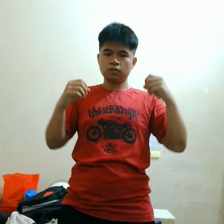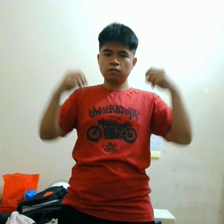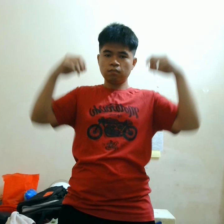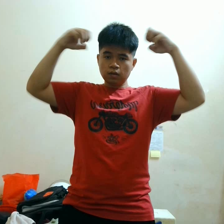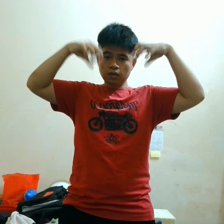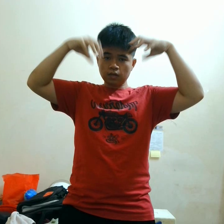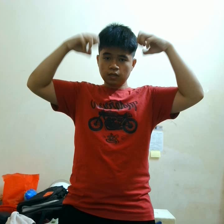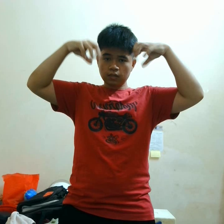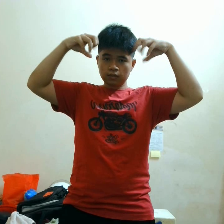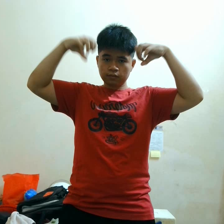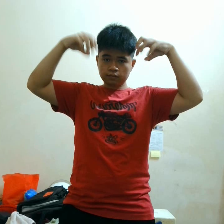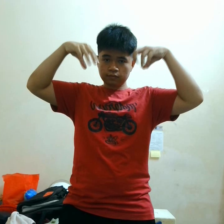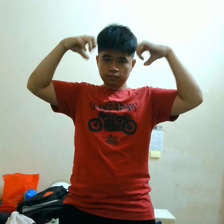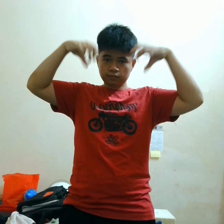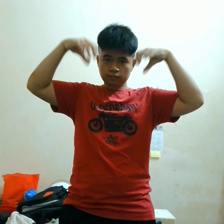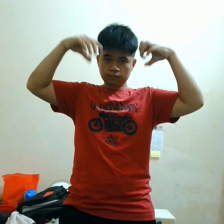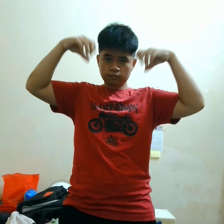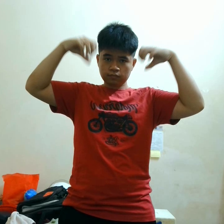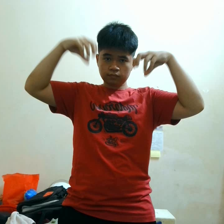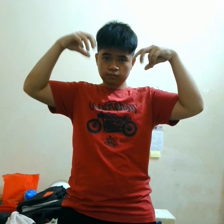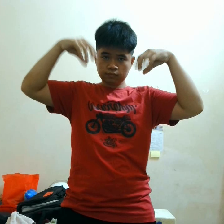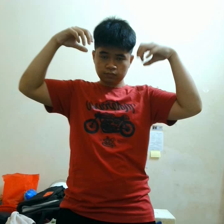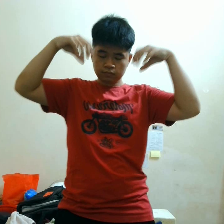mua